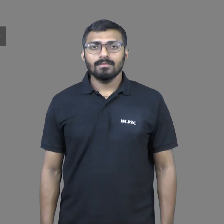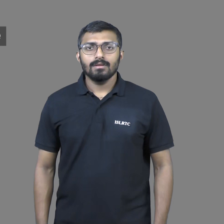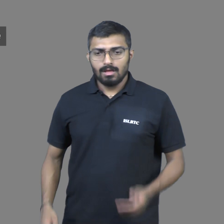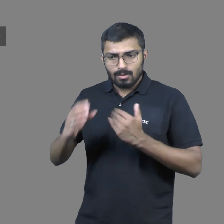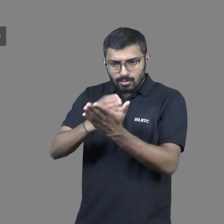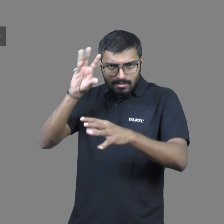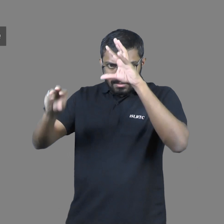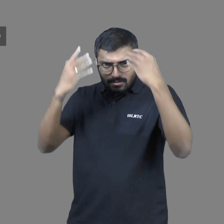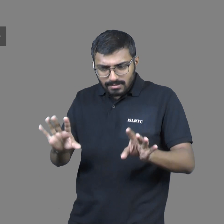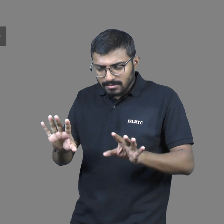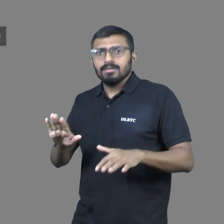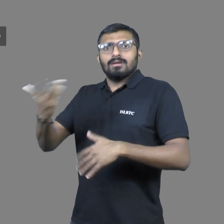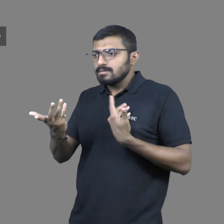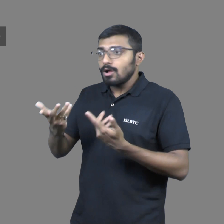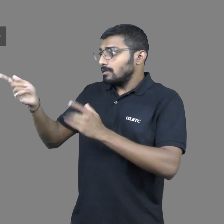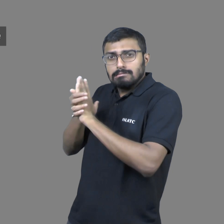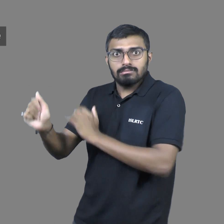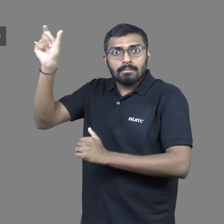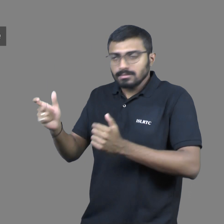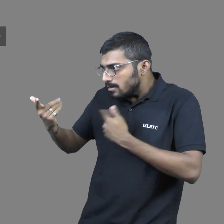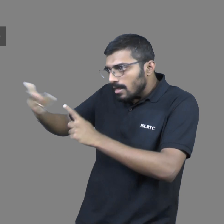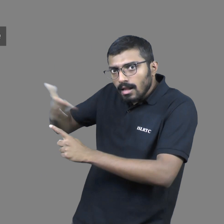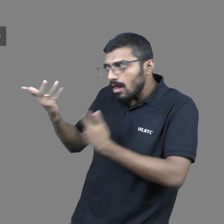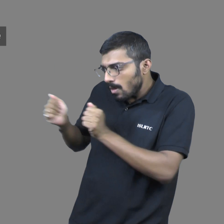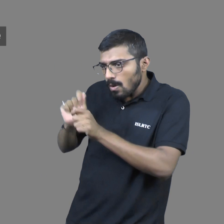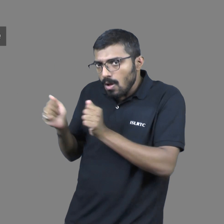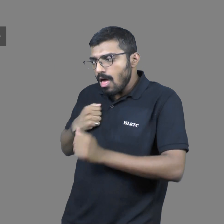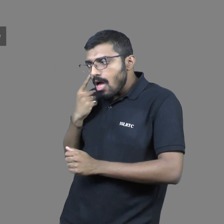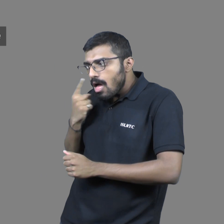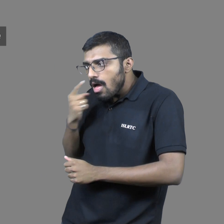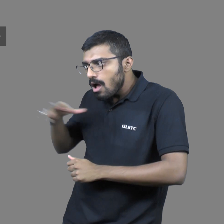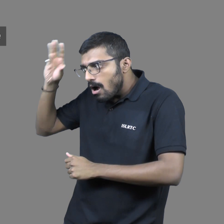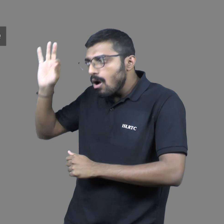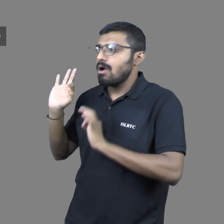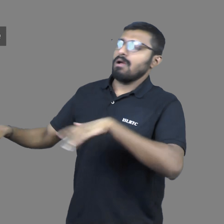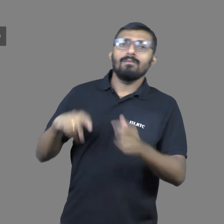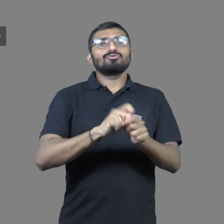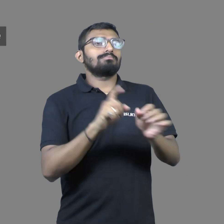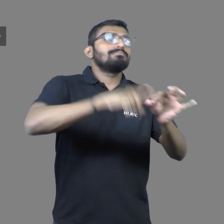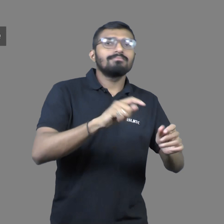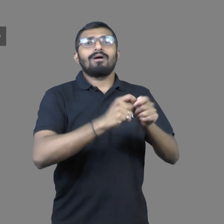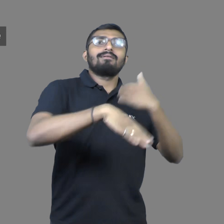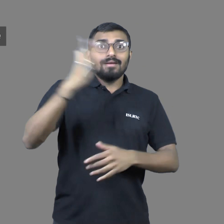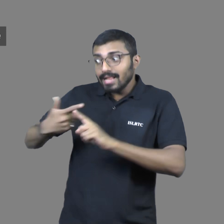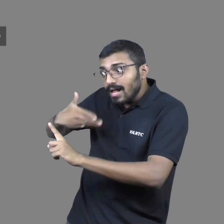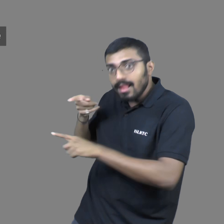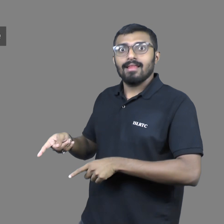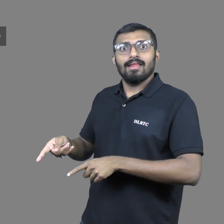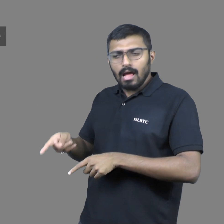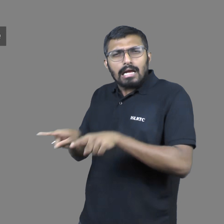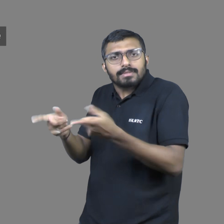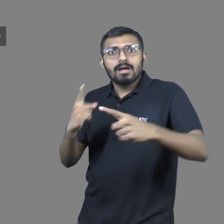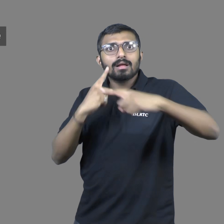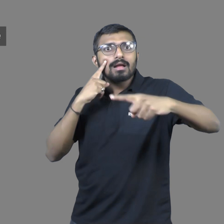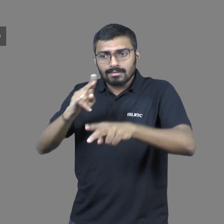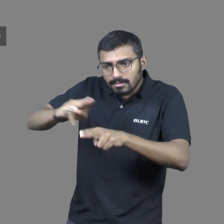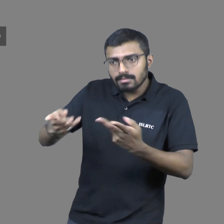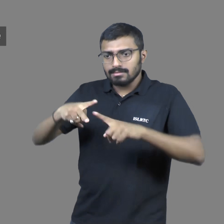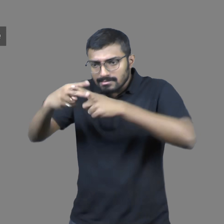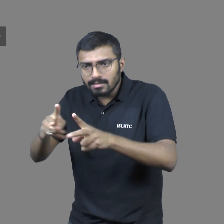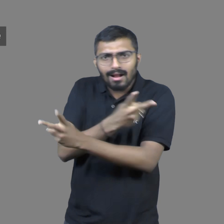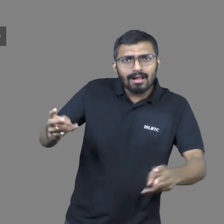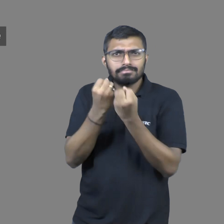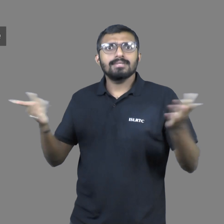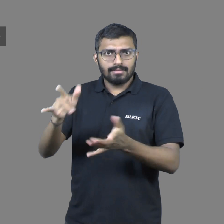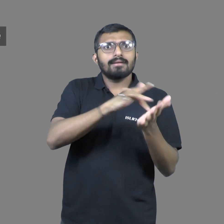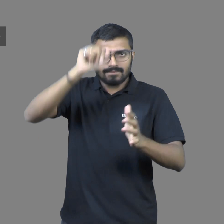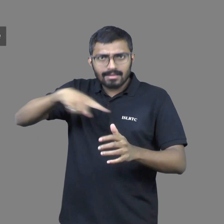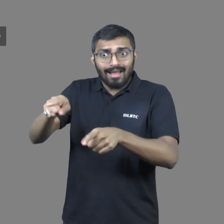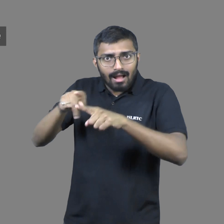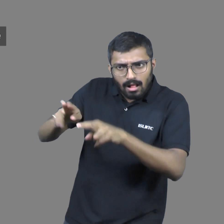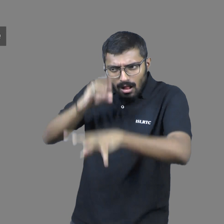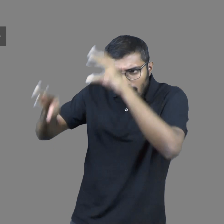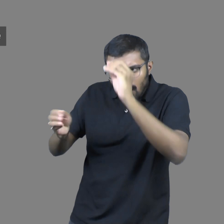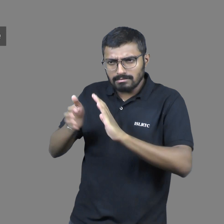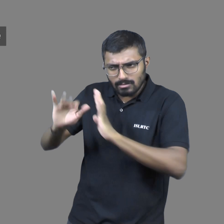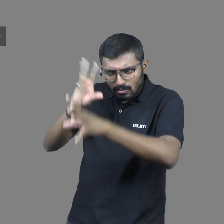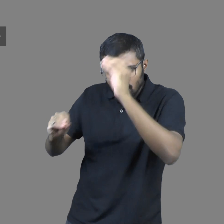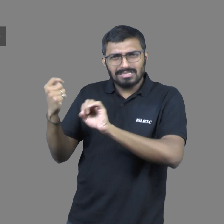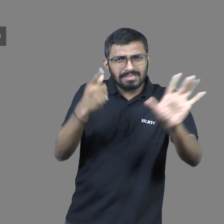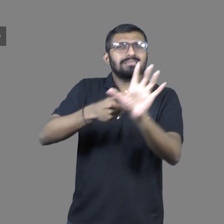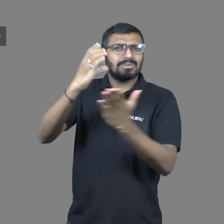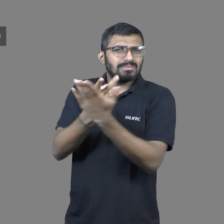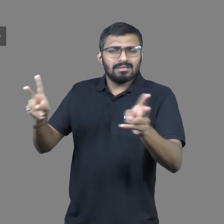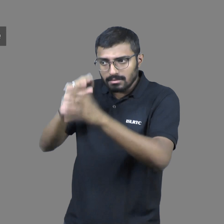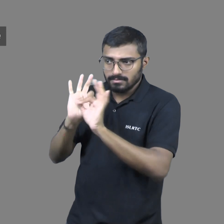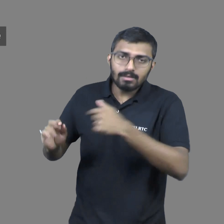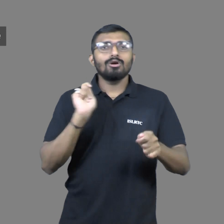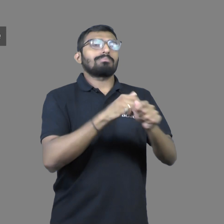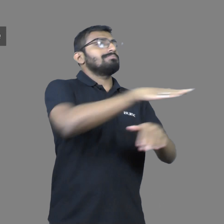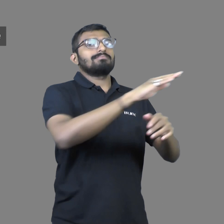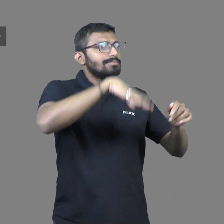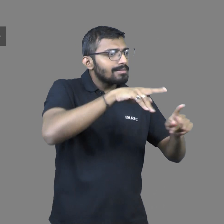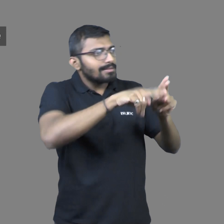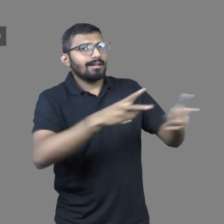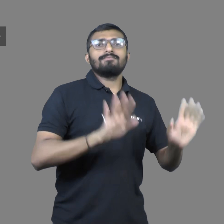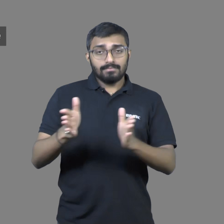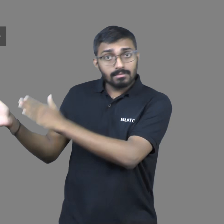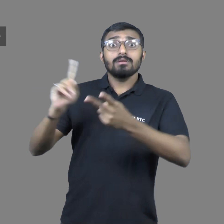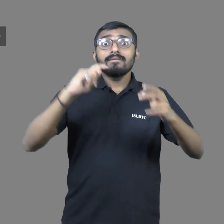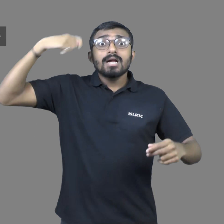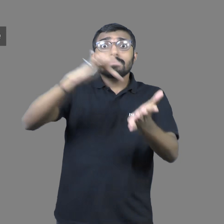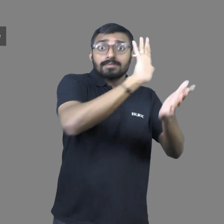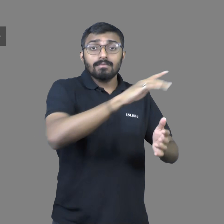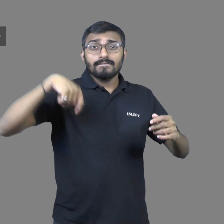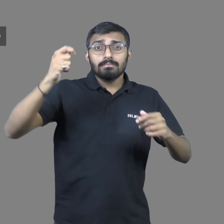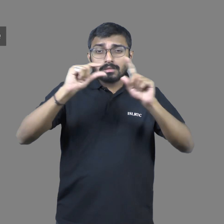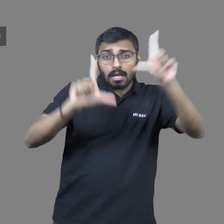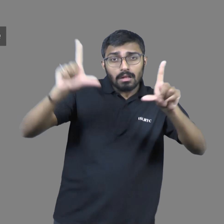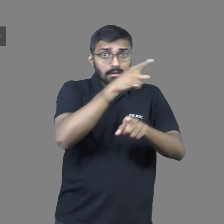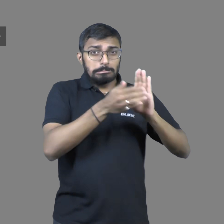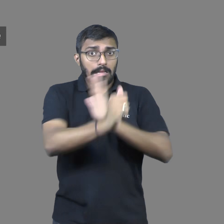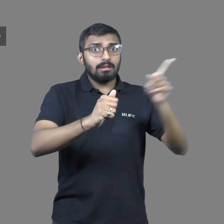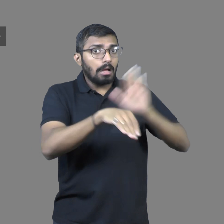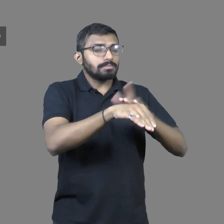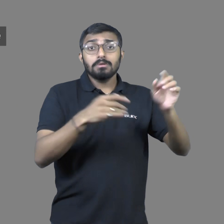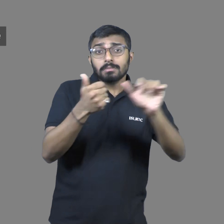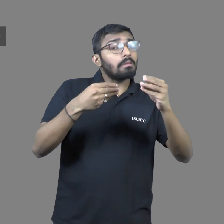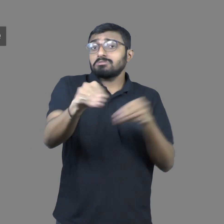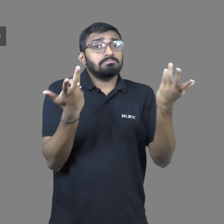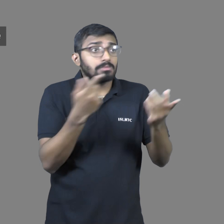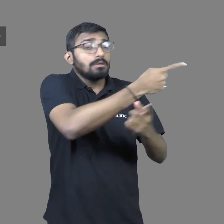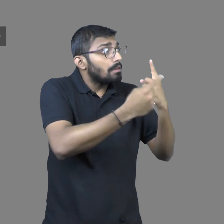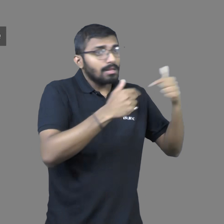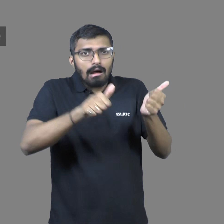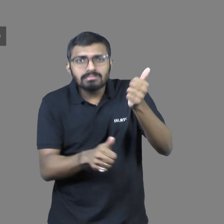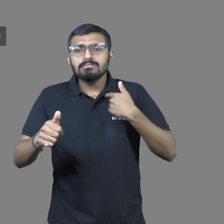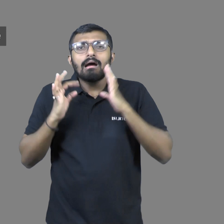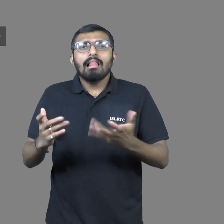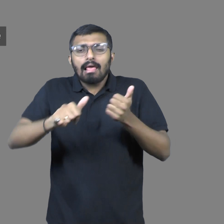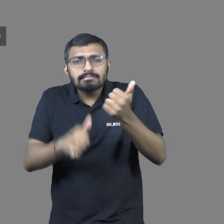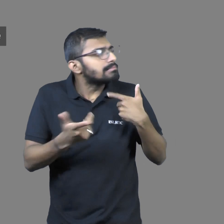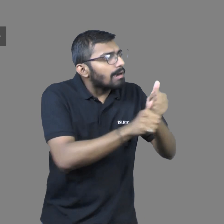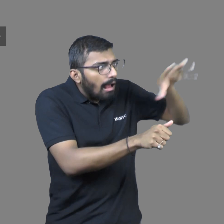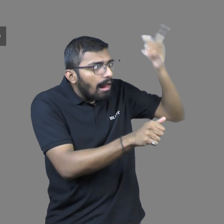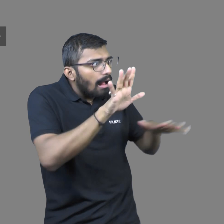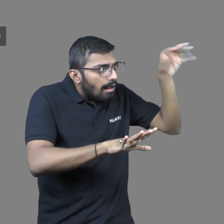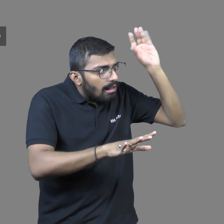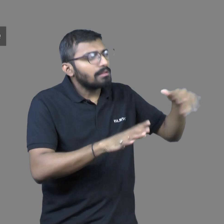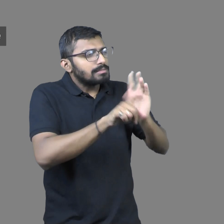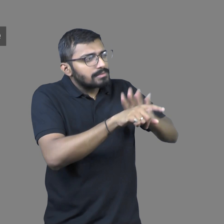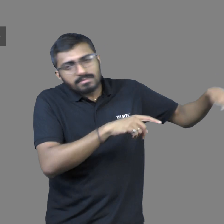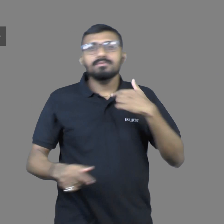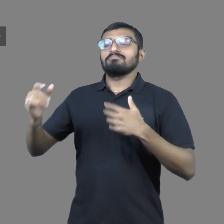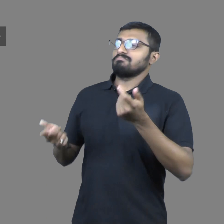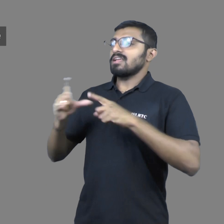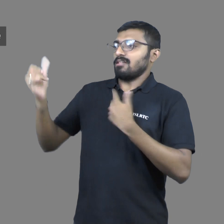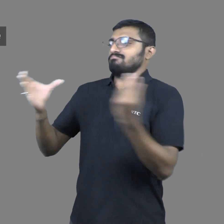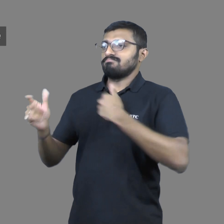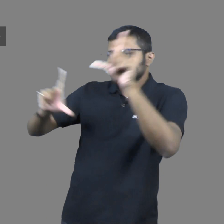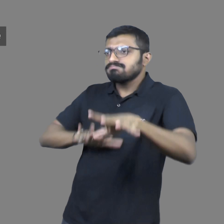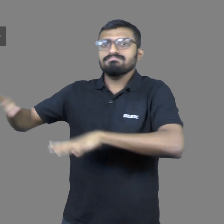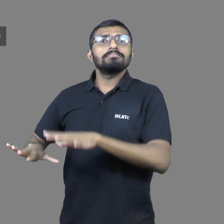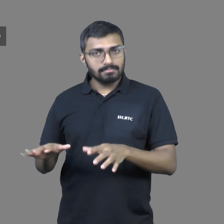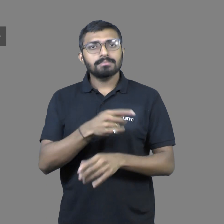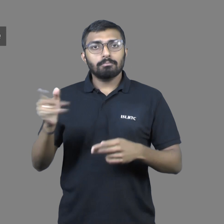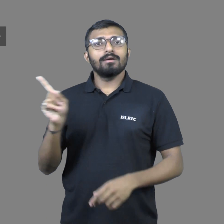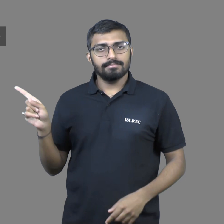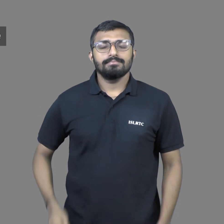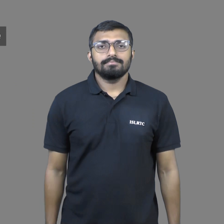Apprentice Novice Trainee